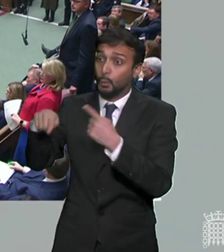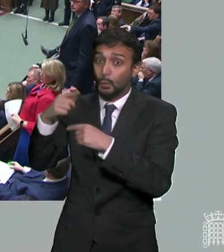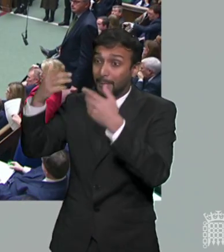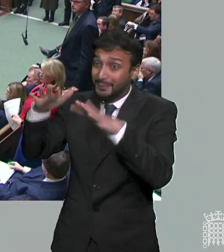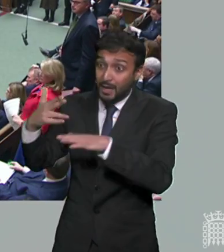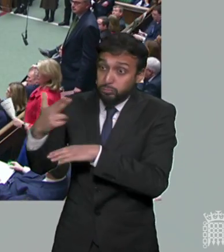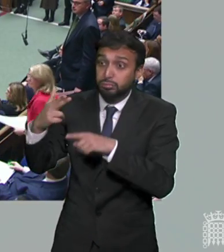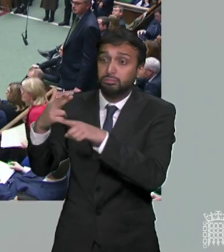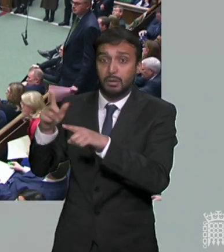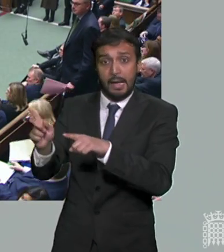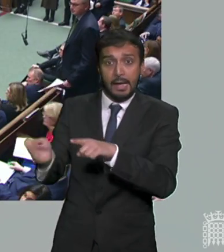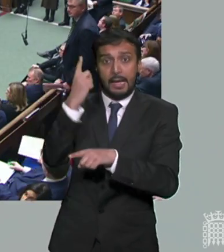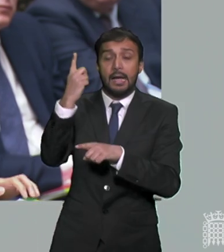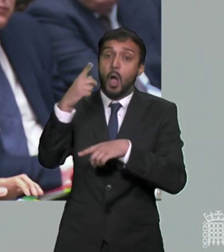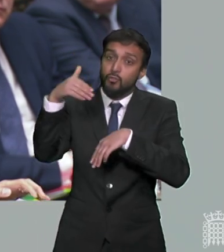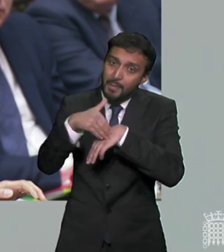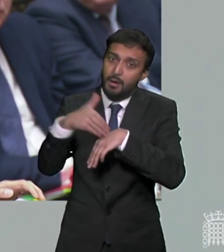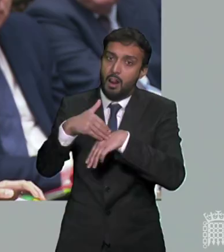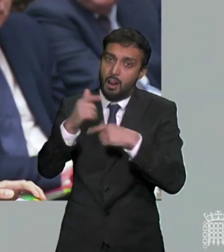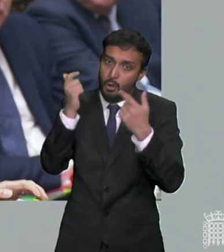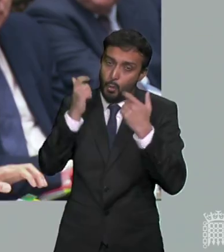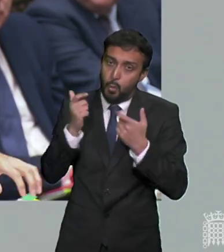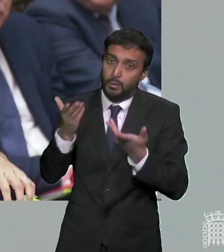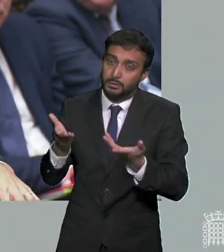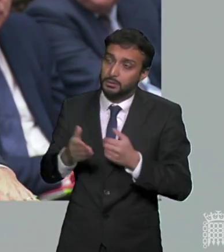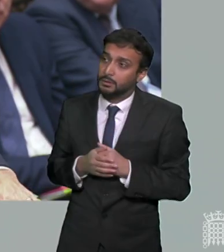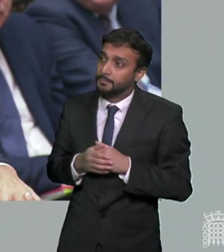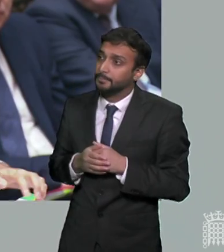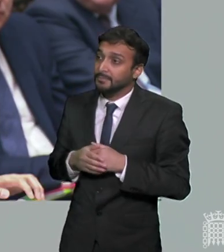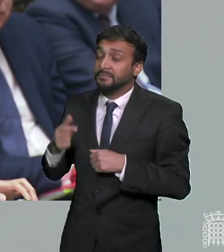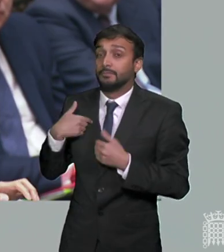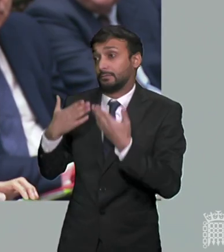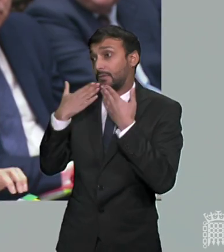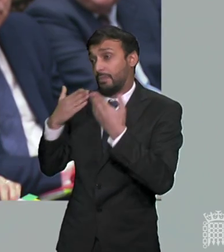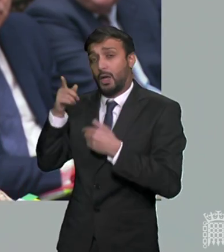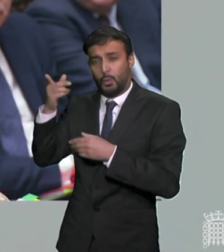I thank the honourable Gentleman for his continued work on this case.